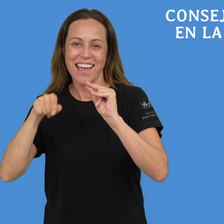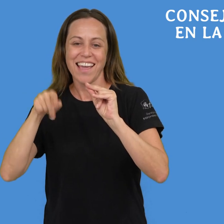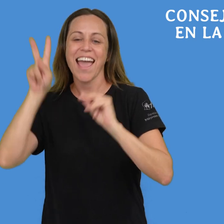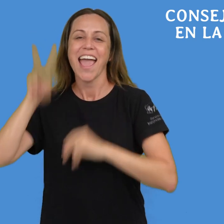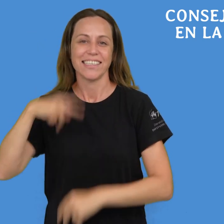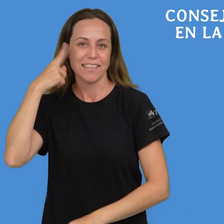verdad